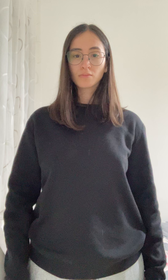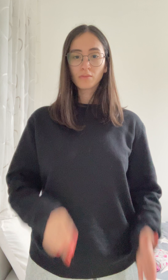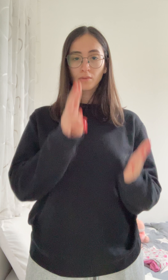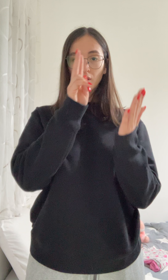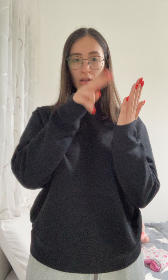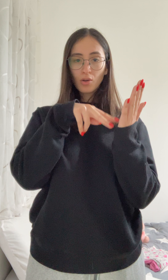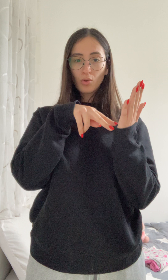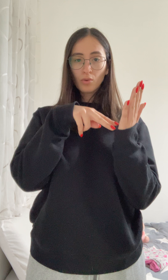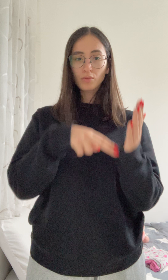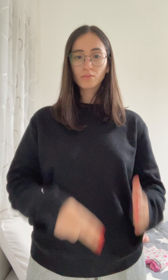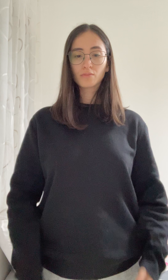לקרוא